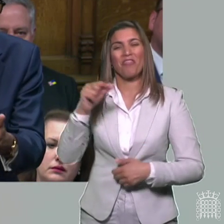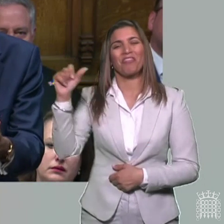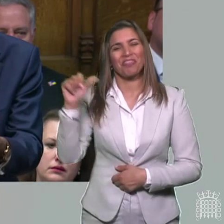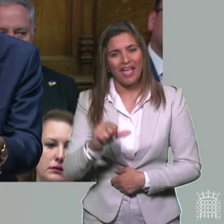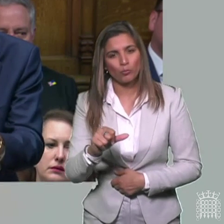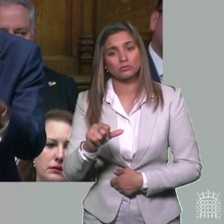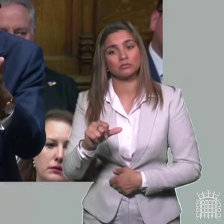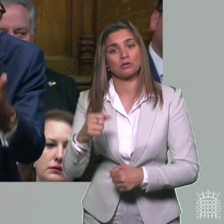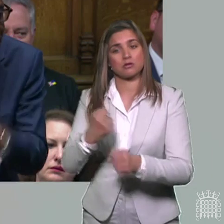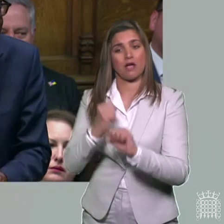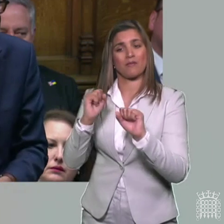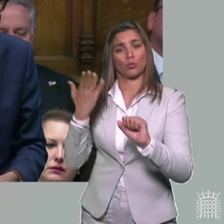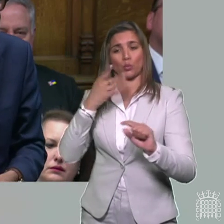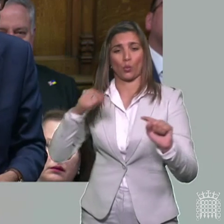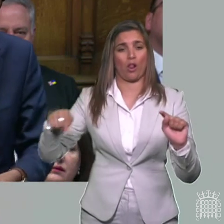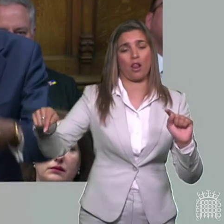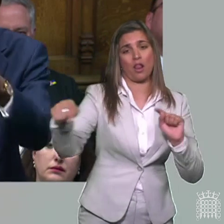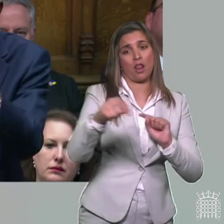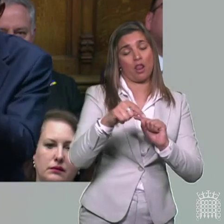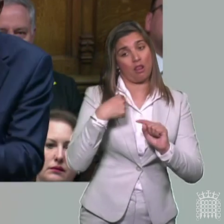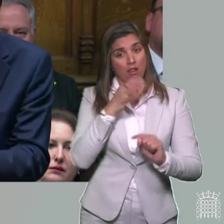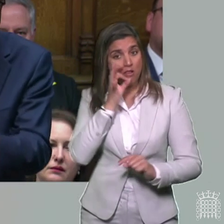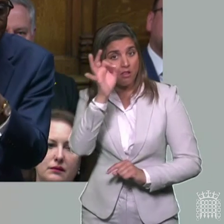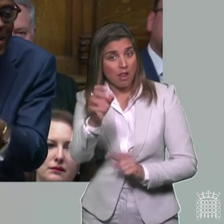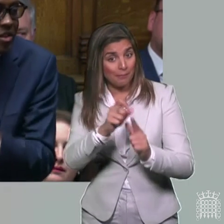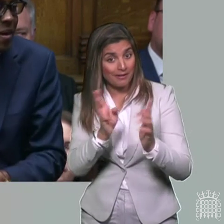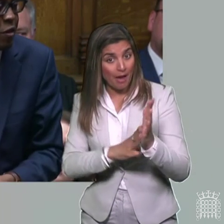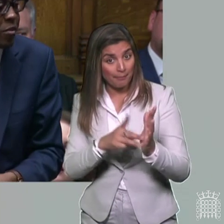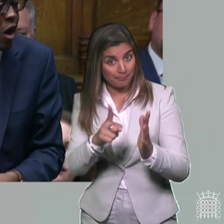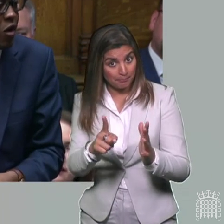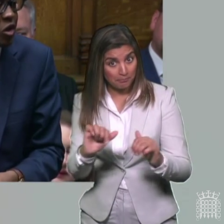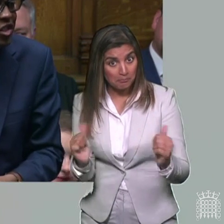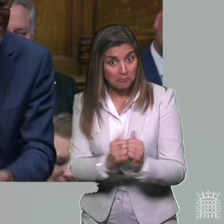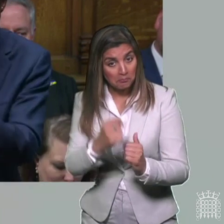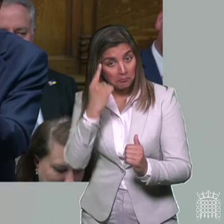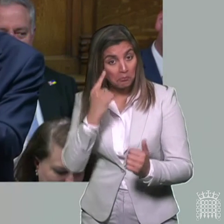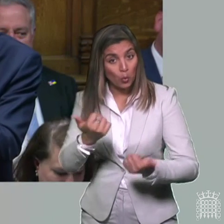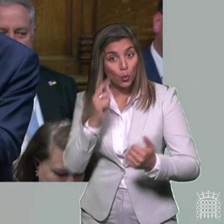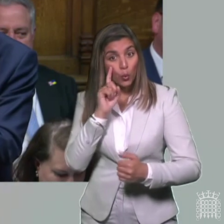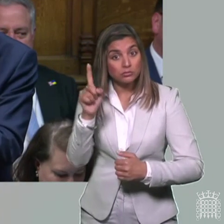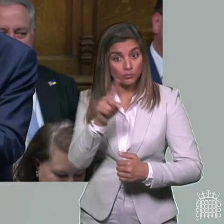Will the Prime Minister welcome this initiative and perhaps go to Hitchin and meet the people from Govox?